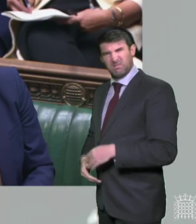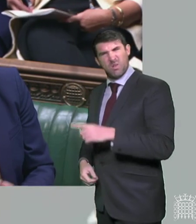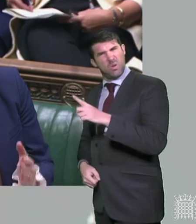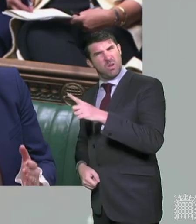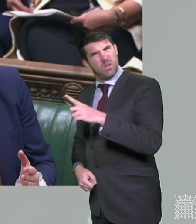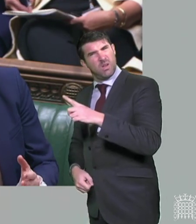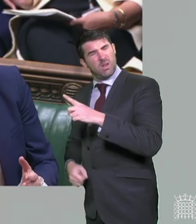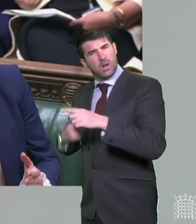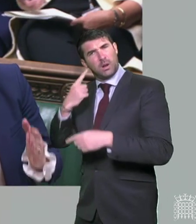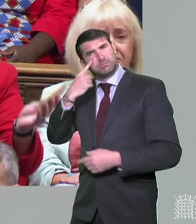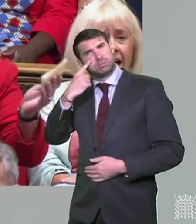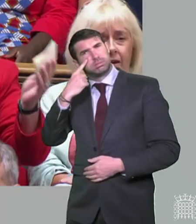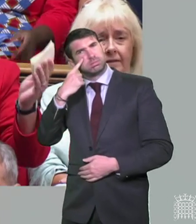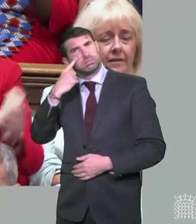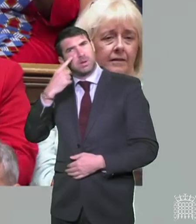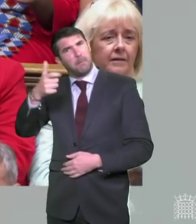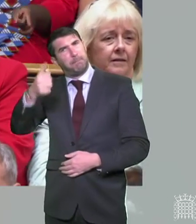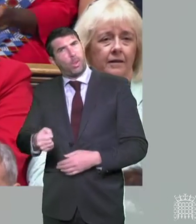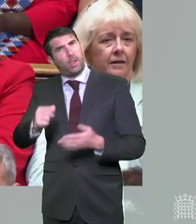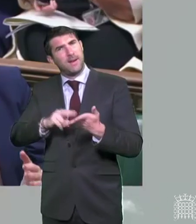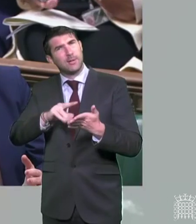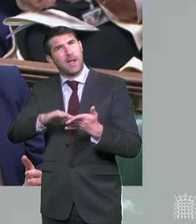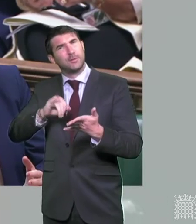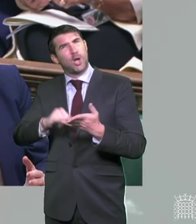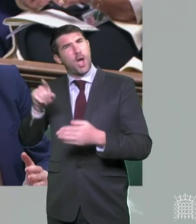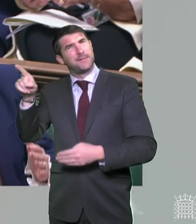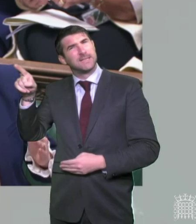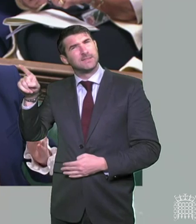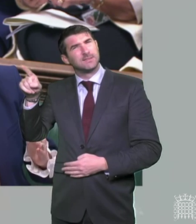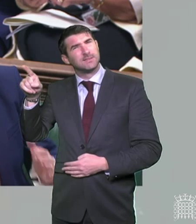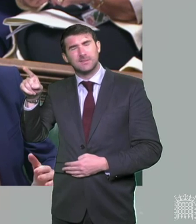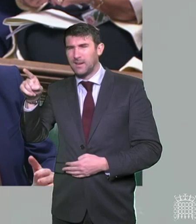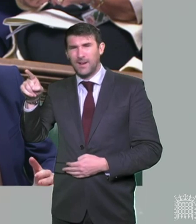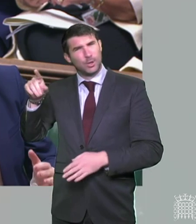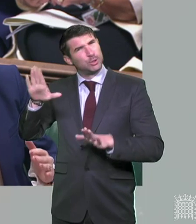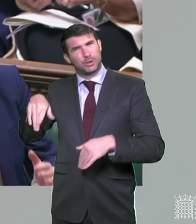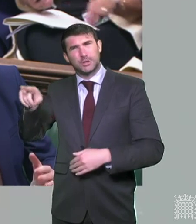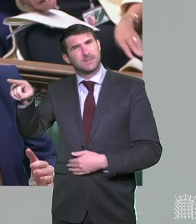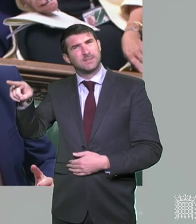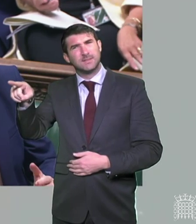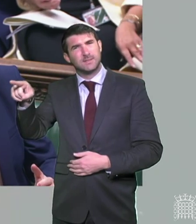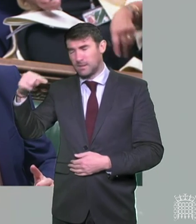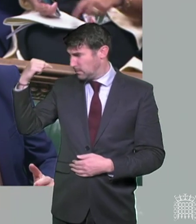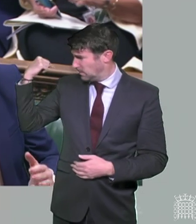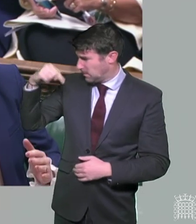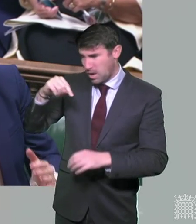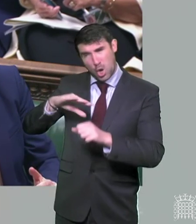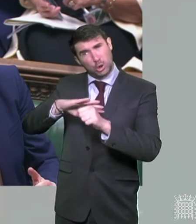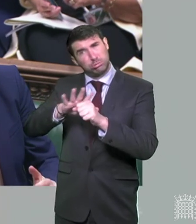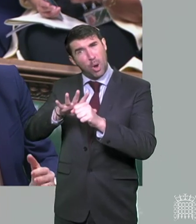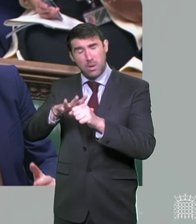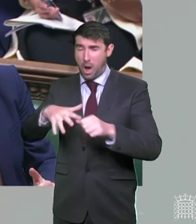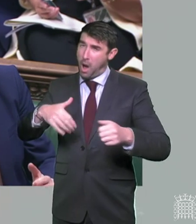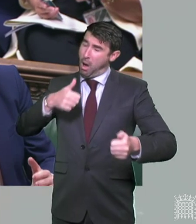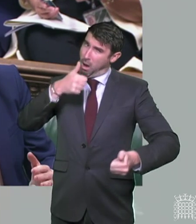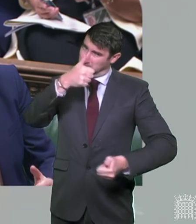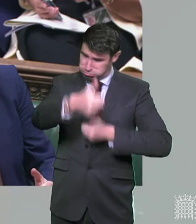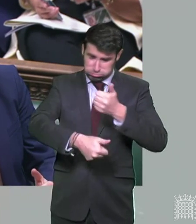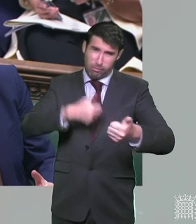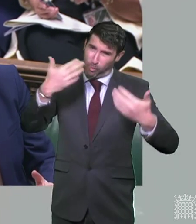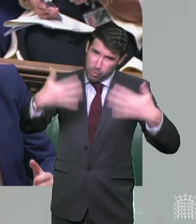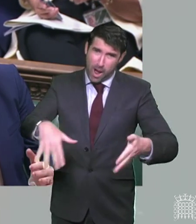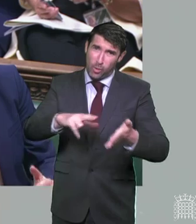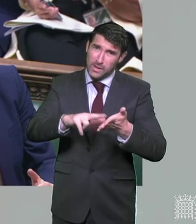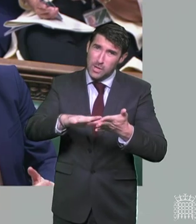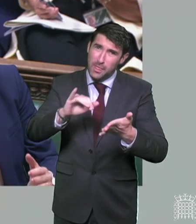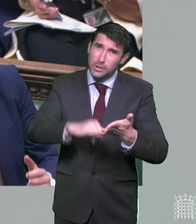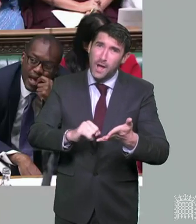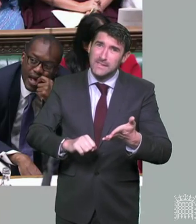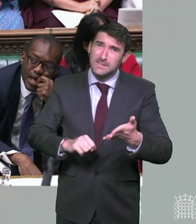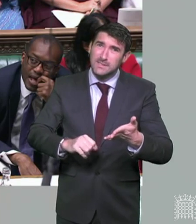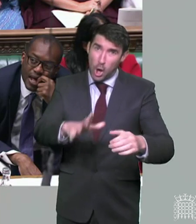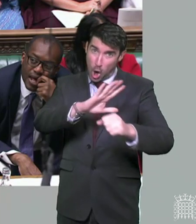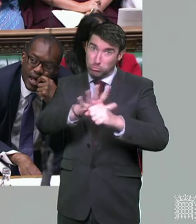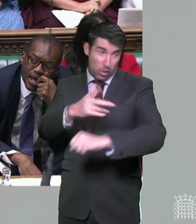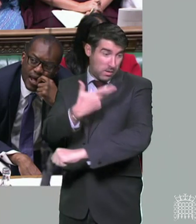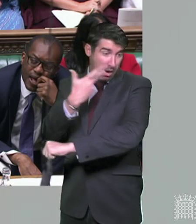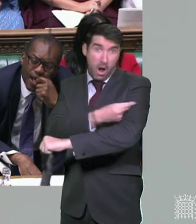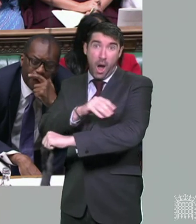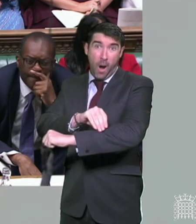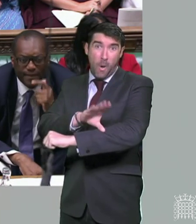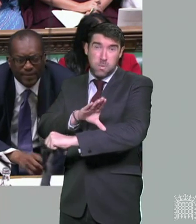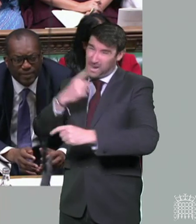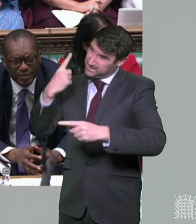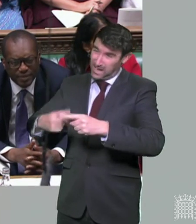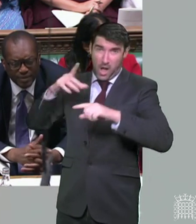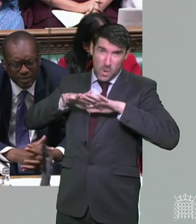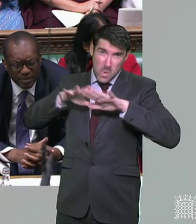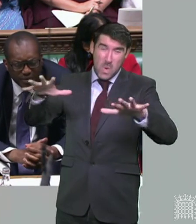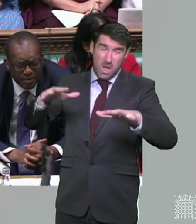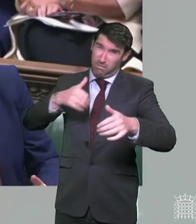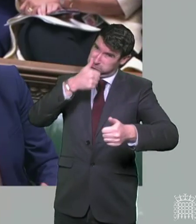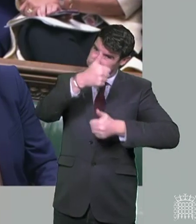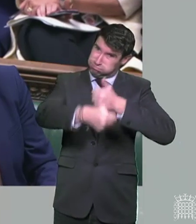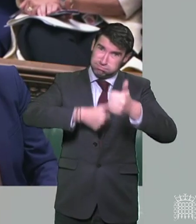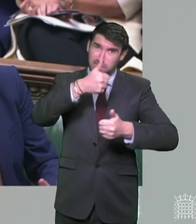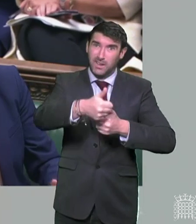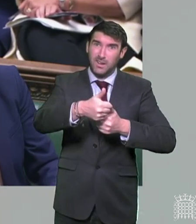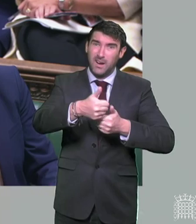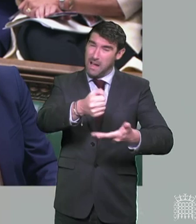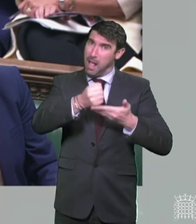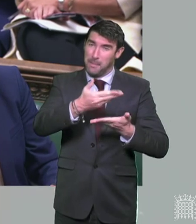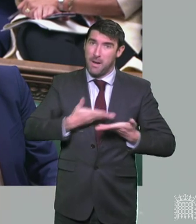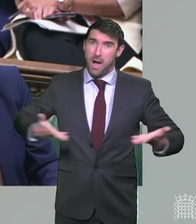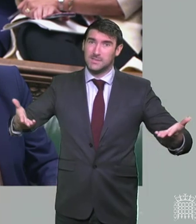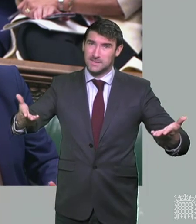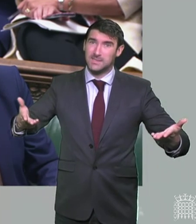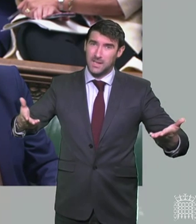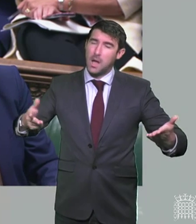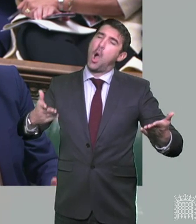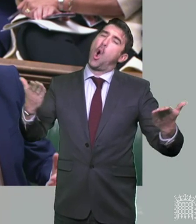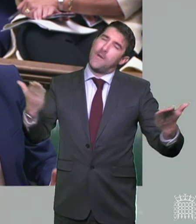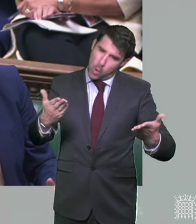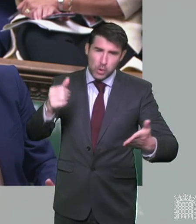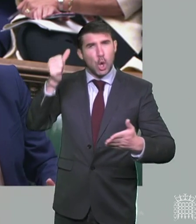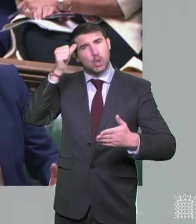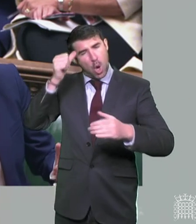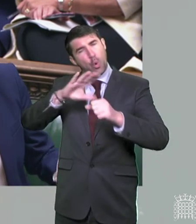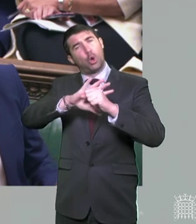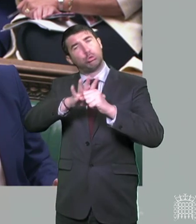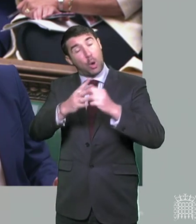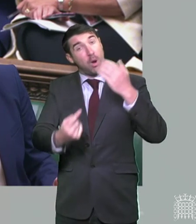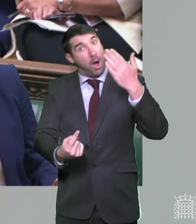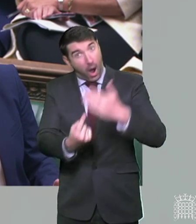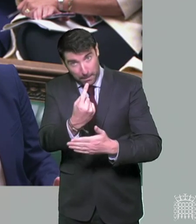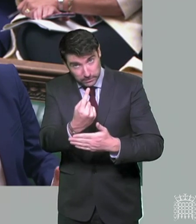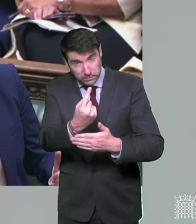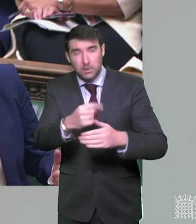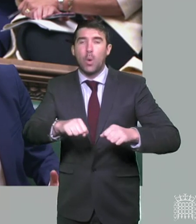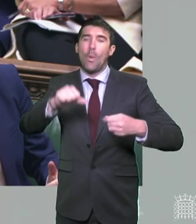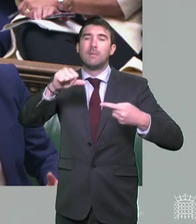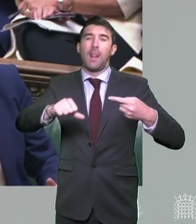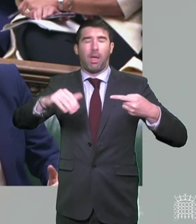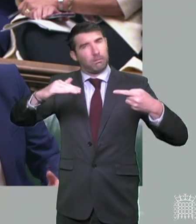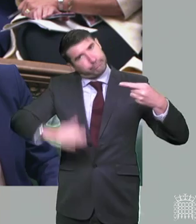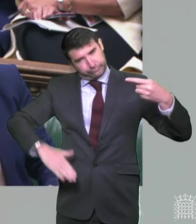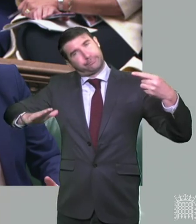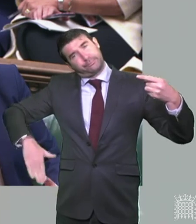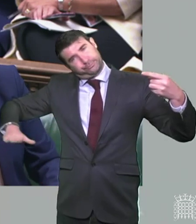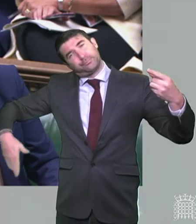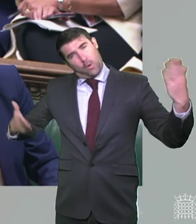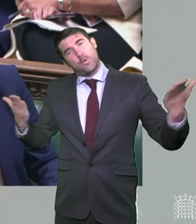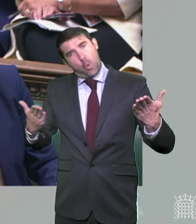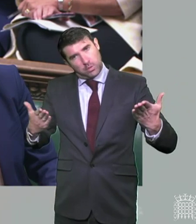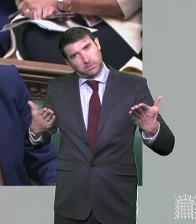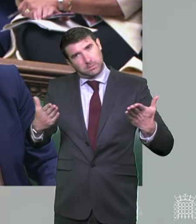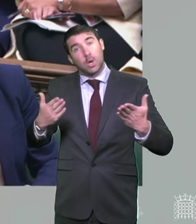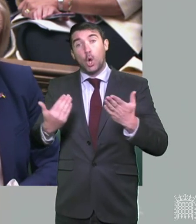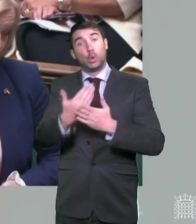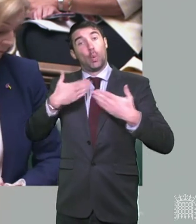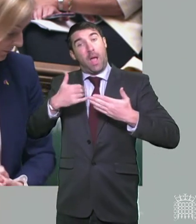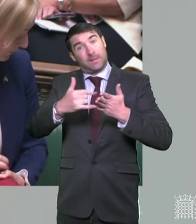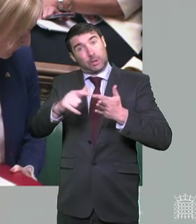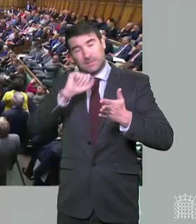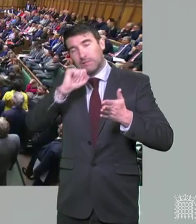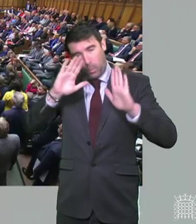The fact is that our health service did brilliantly in tackling covid, in delivering the vaccine roll-out and in getting this country back on its feet, but we do face challenges now with the backlog following covid, and that is why the new Health Secretary is going to work to address those challenges.